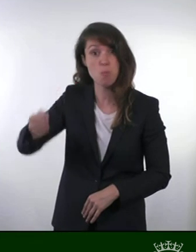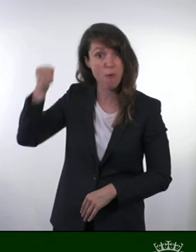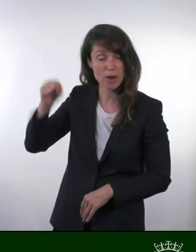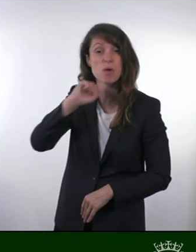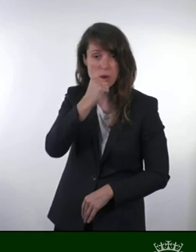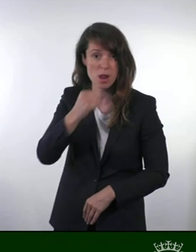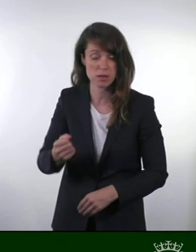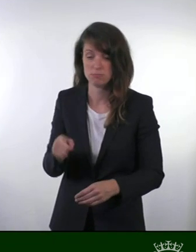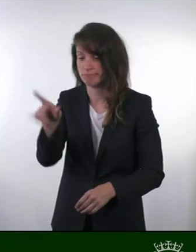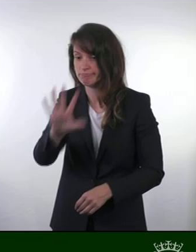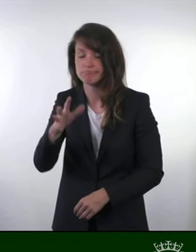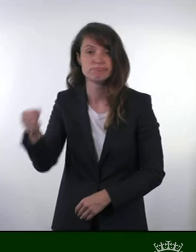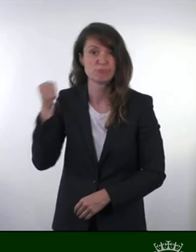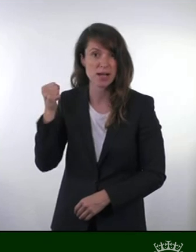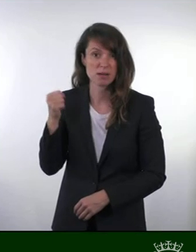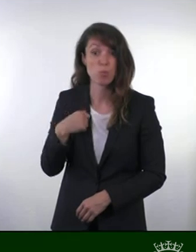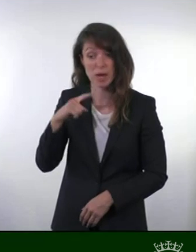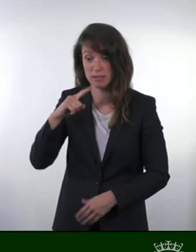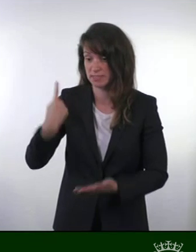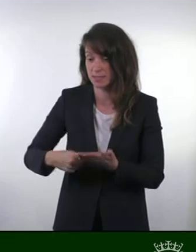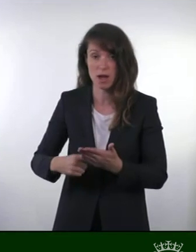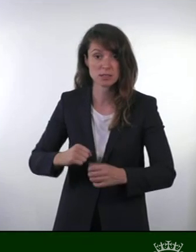We acted decisively, and I think it was the right thing to do.